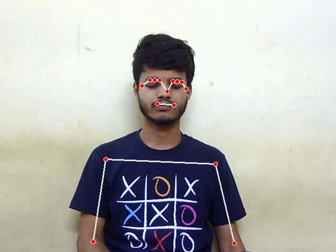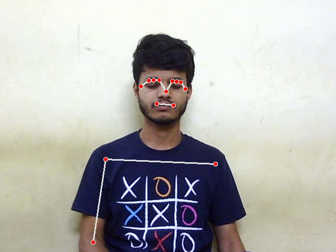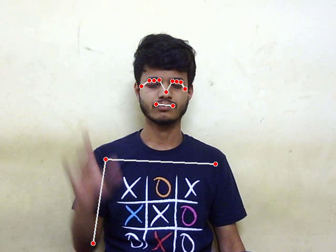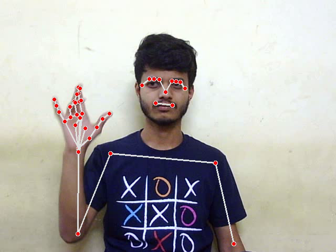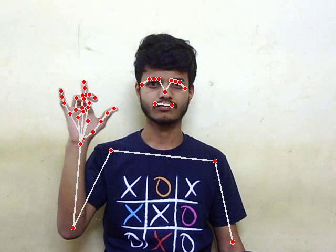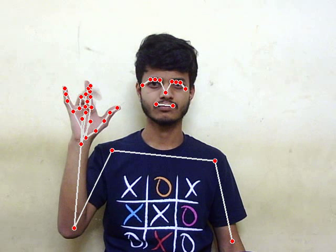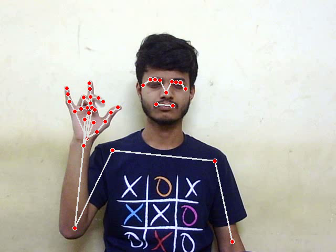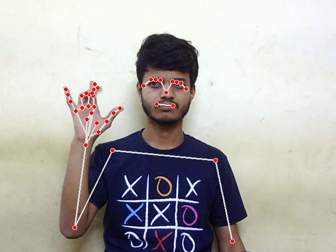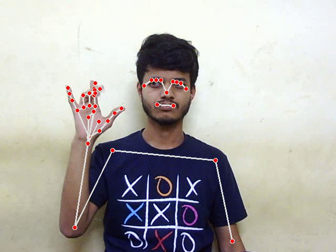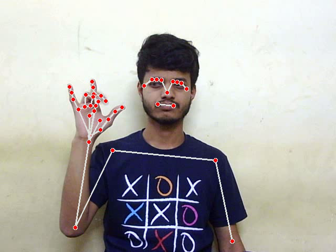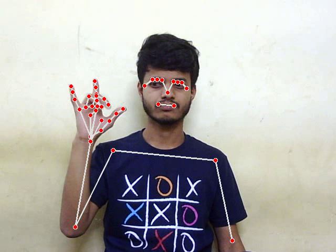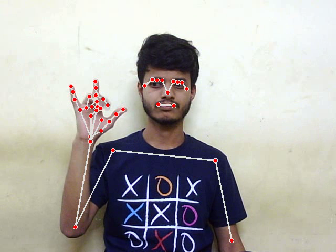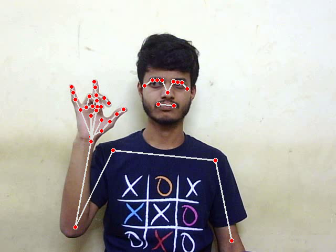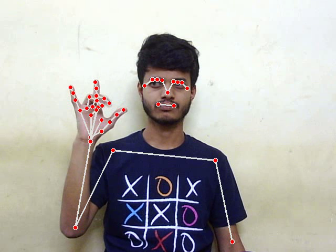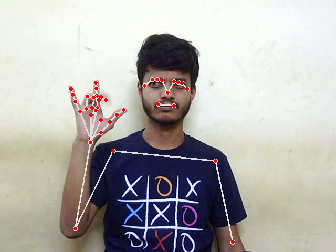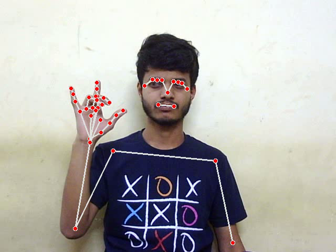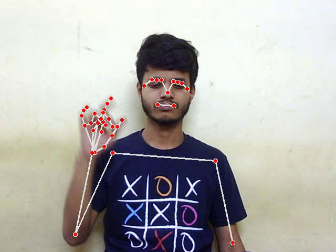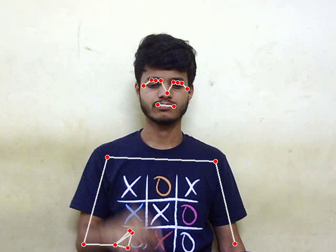why